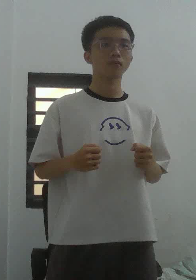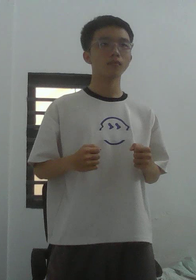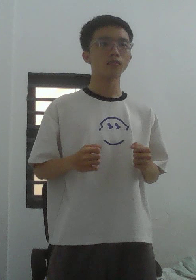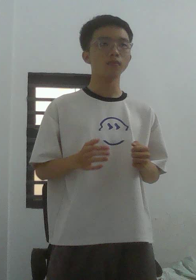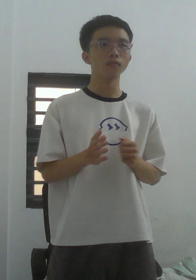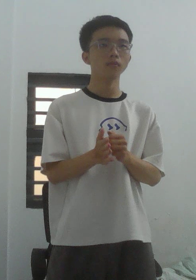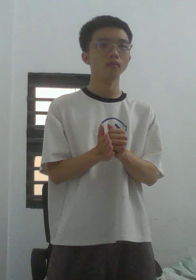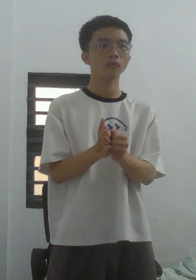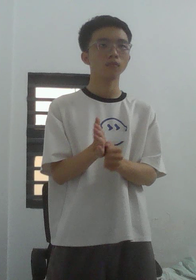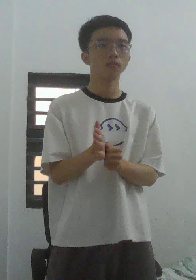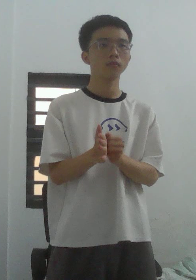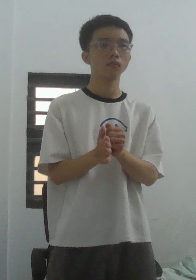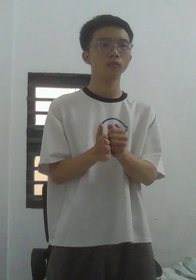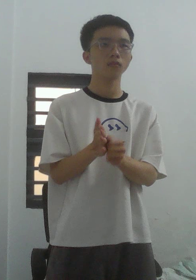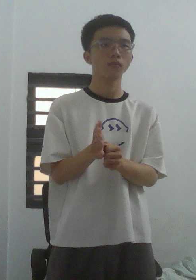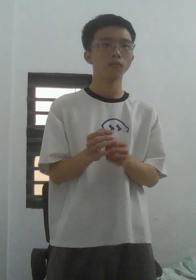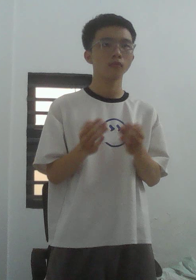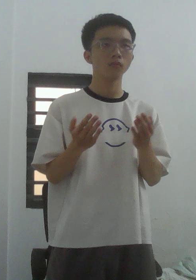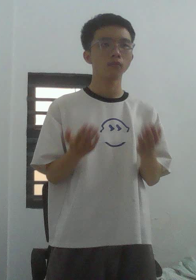thang nay